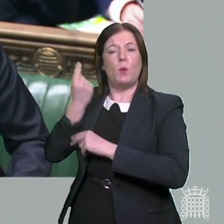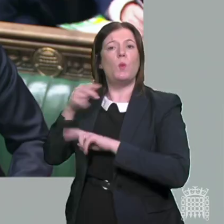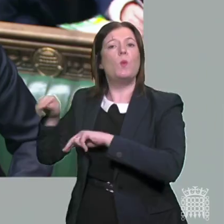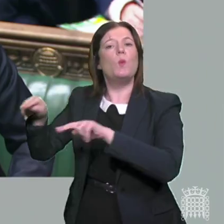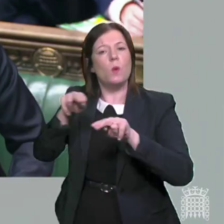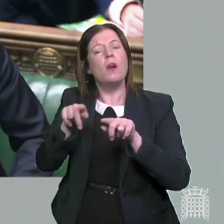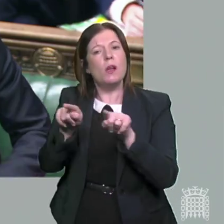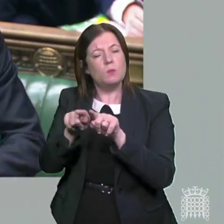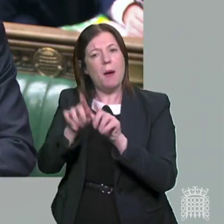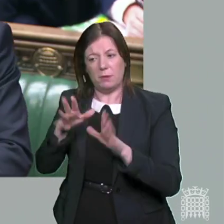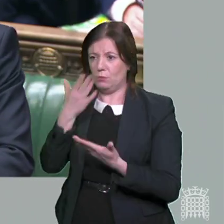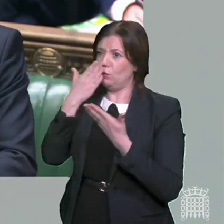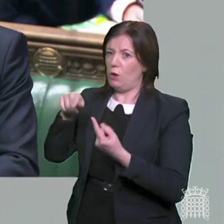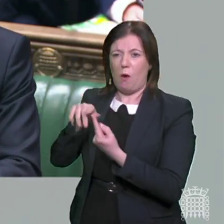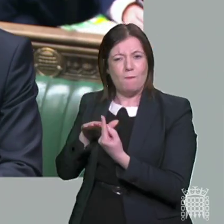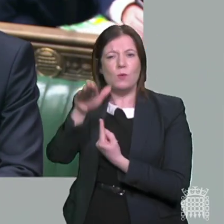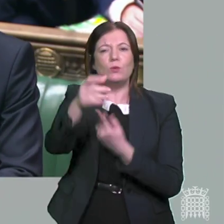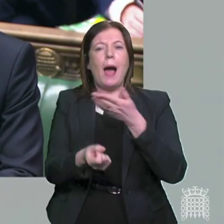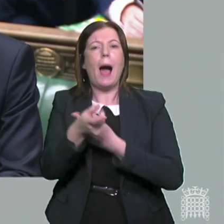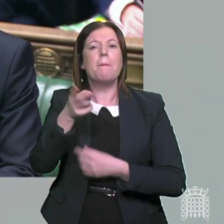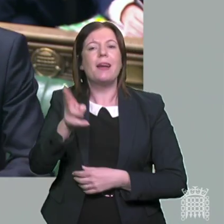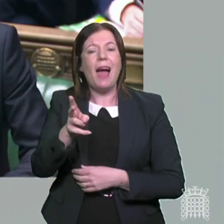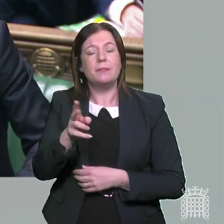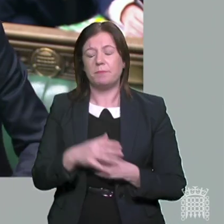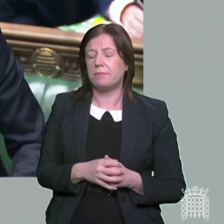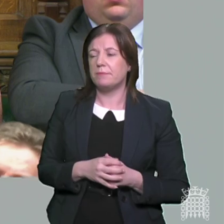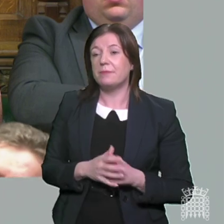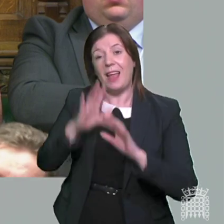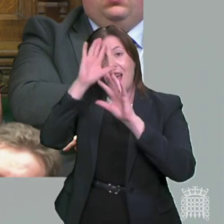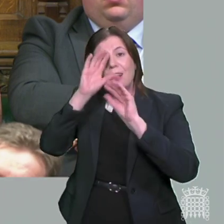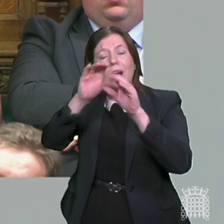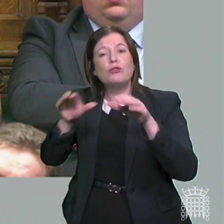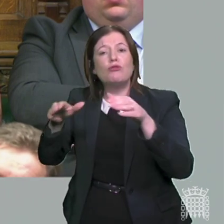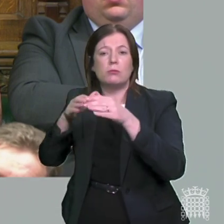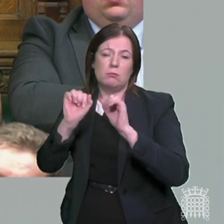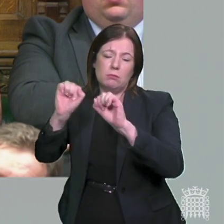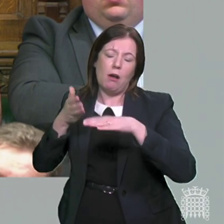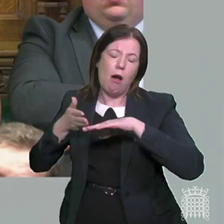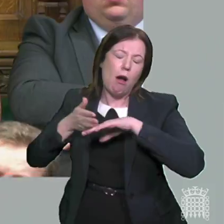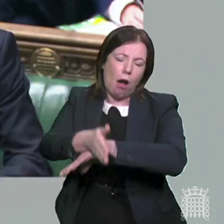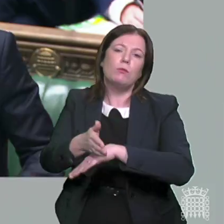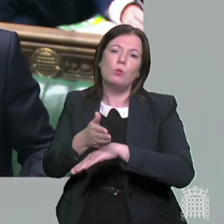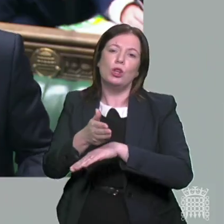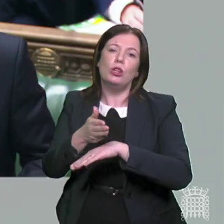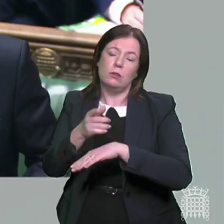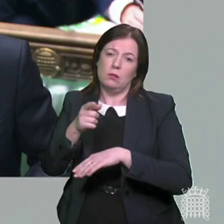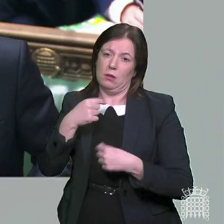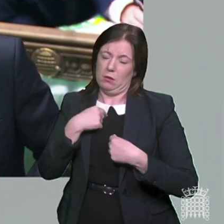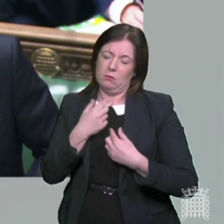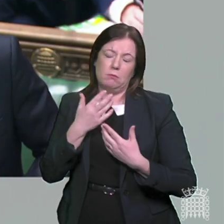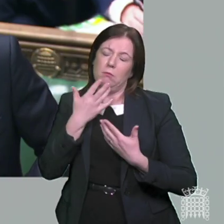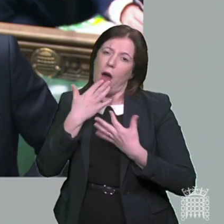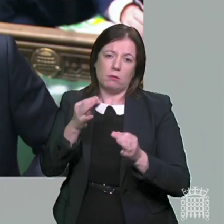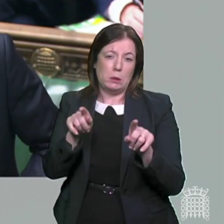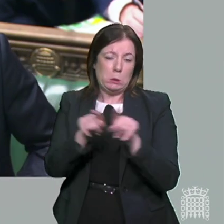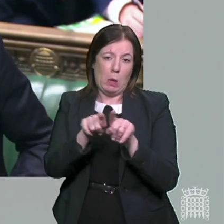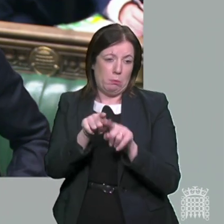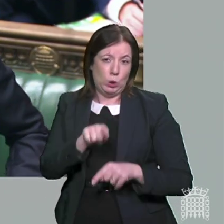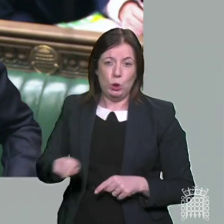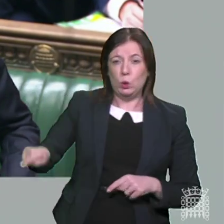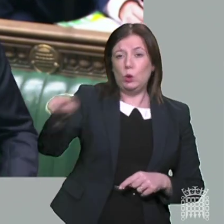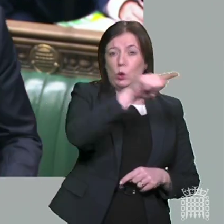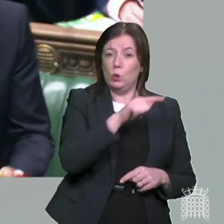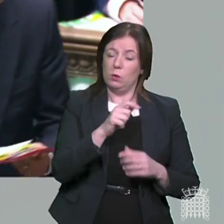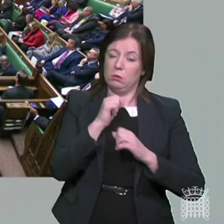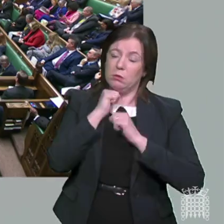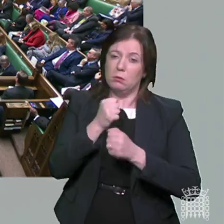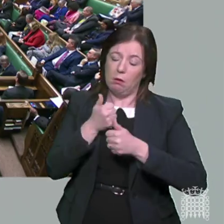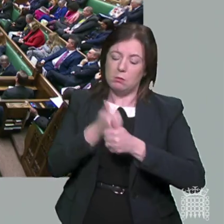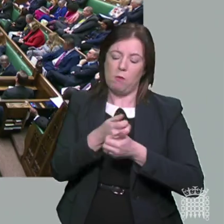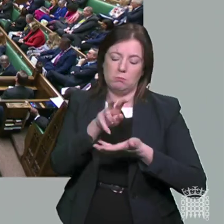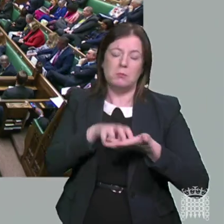I also join her in thanking the Holocaust Educational Trust for its fantastic work and in encouraging all Members to sign the book of commitment, as I will be doing later today.